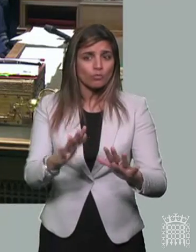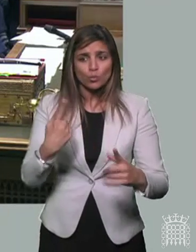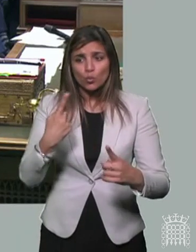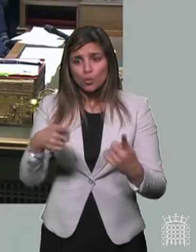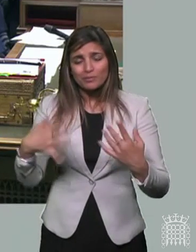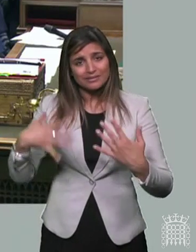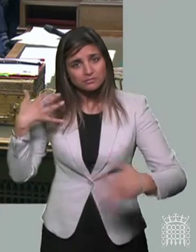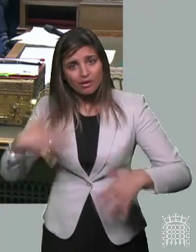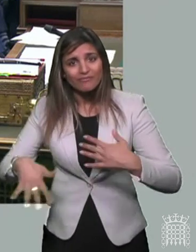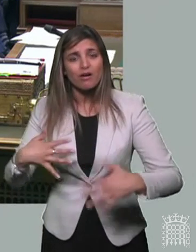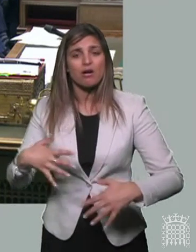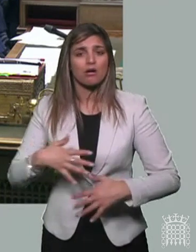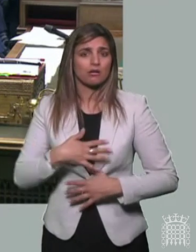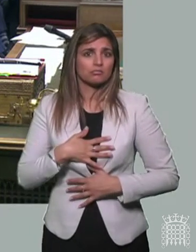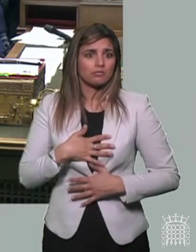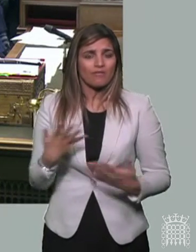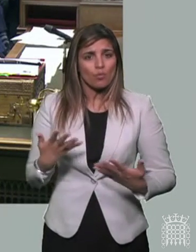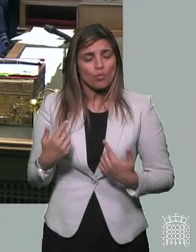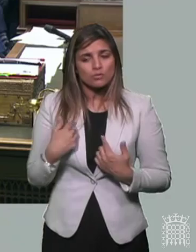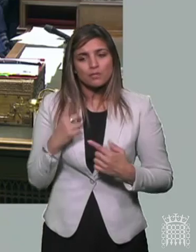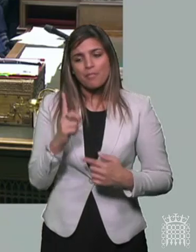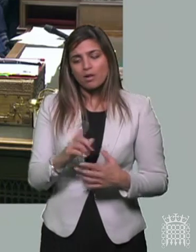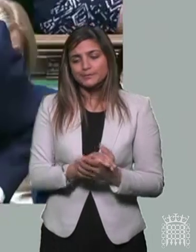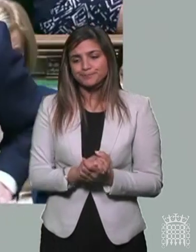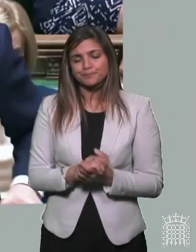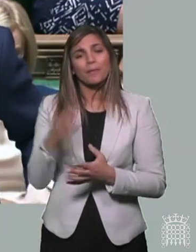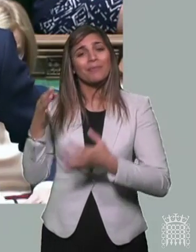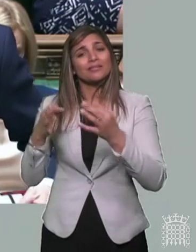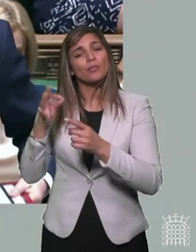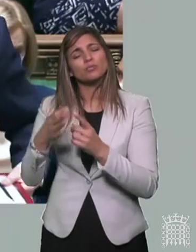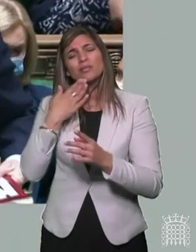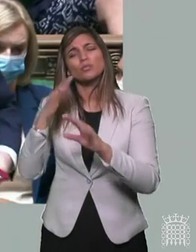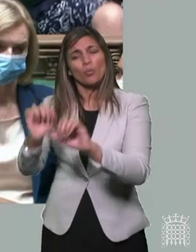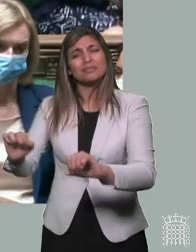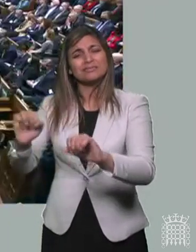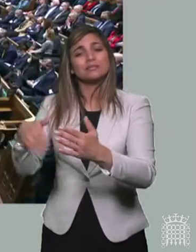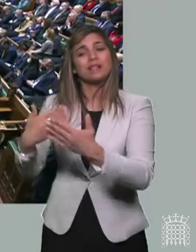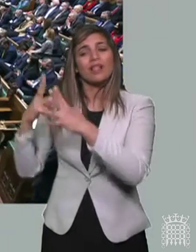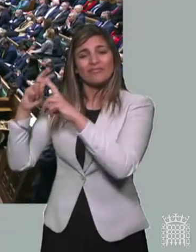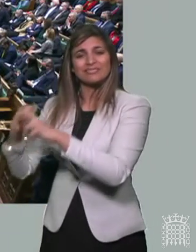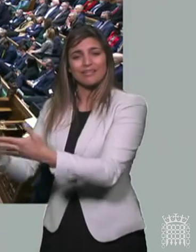On his political point, can I propose that he waits for the inquiry to report?